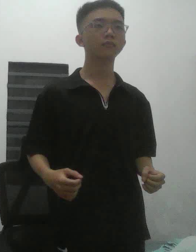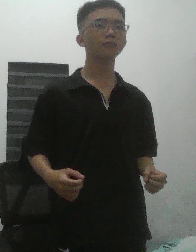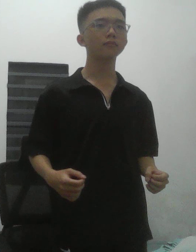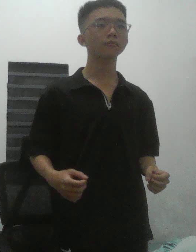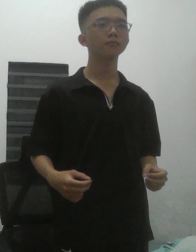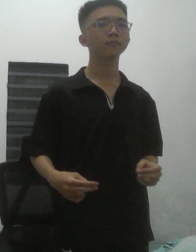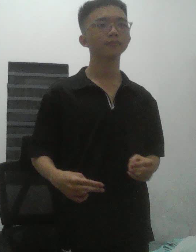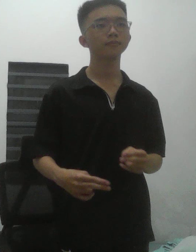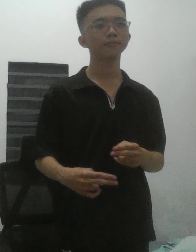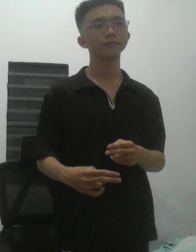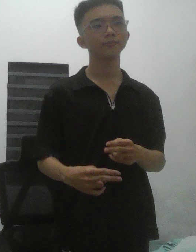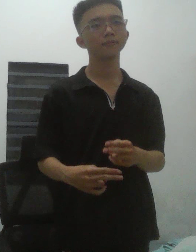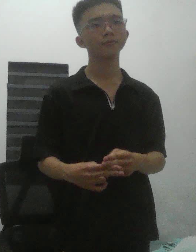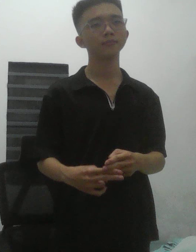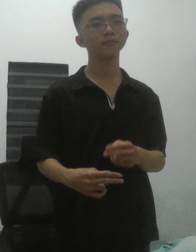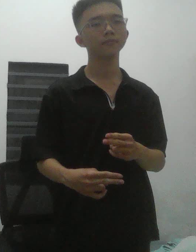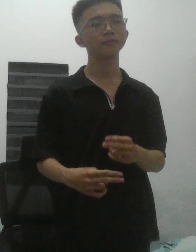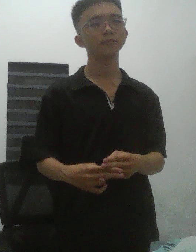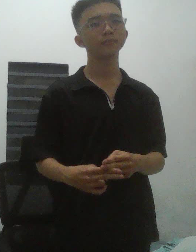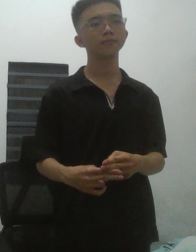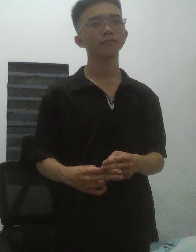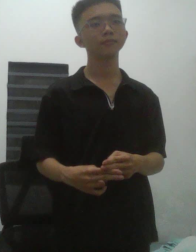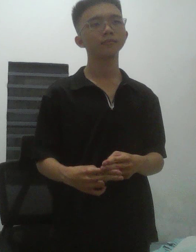ten